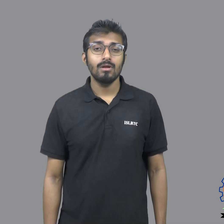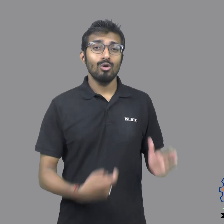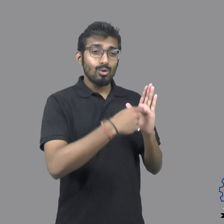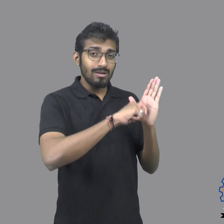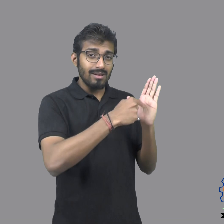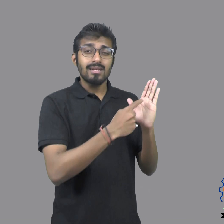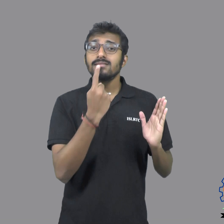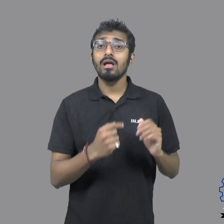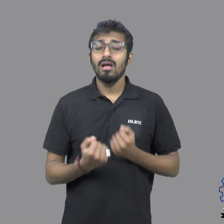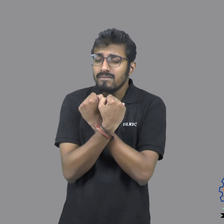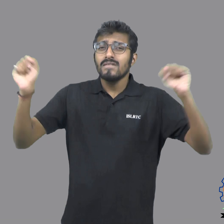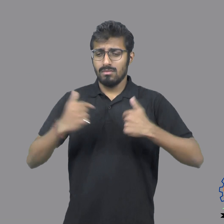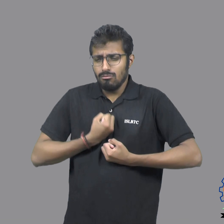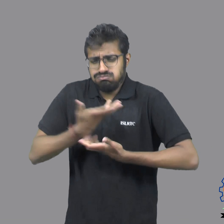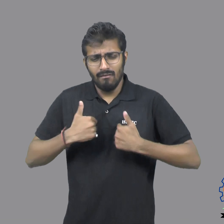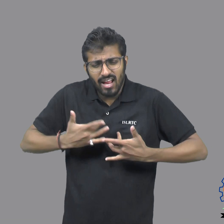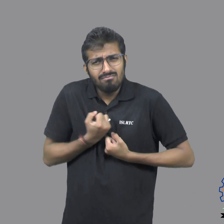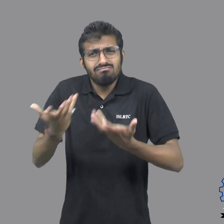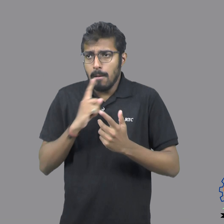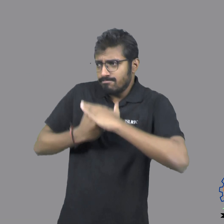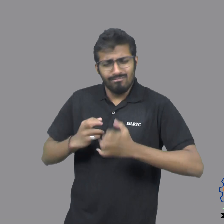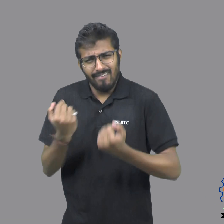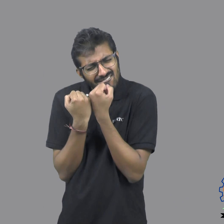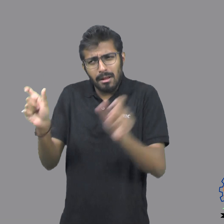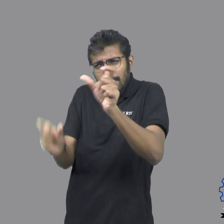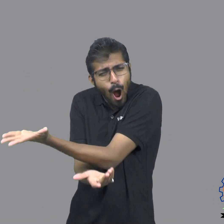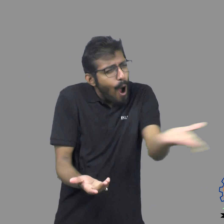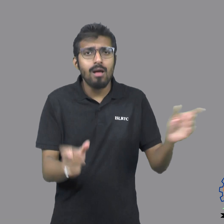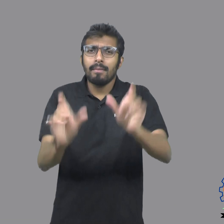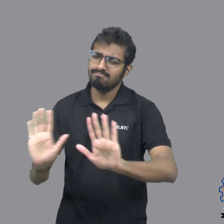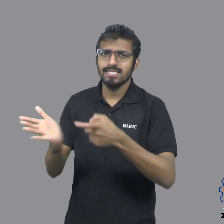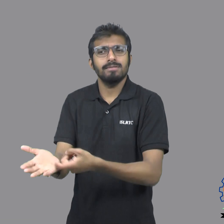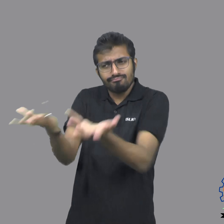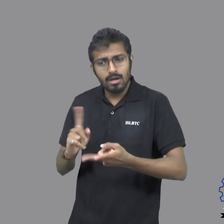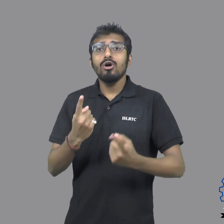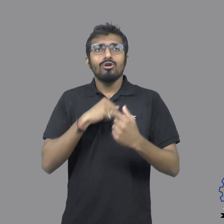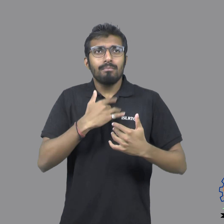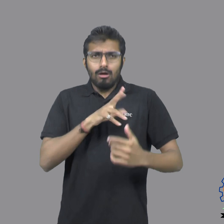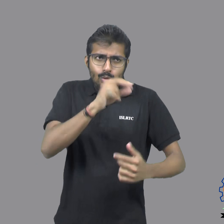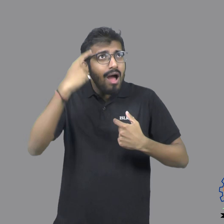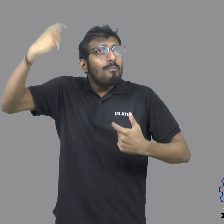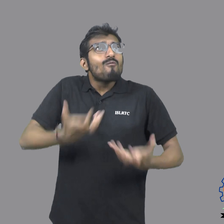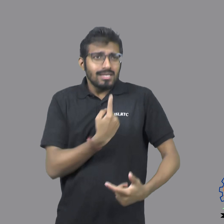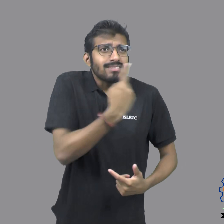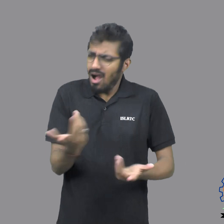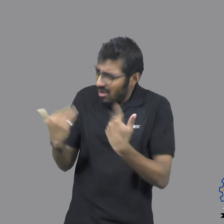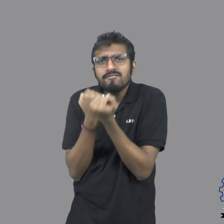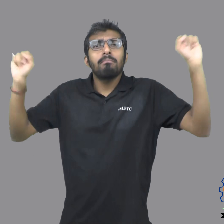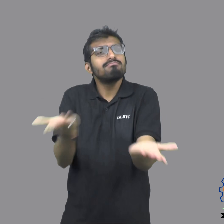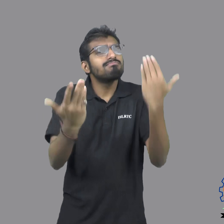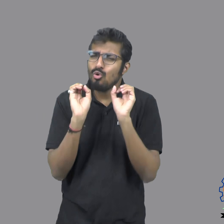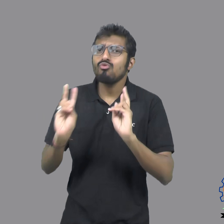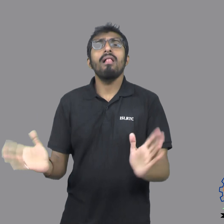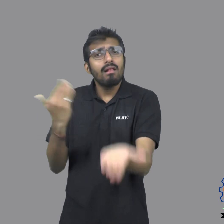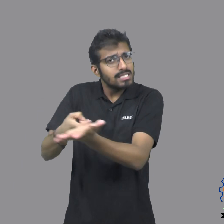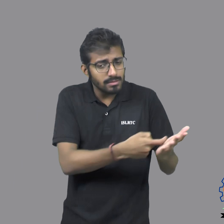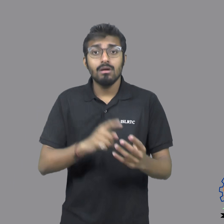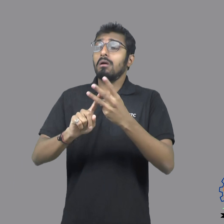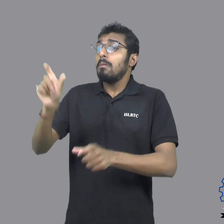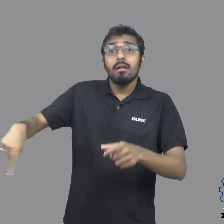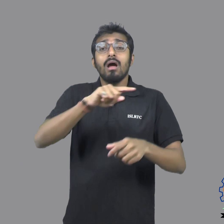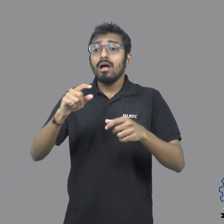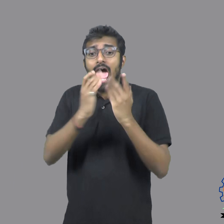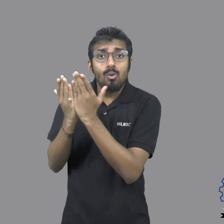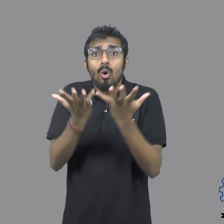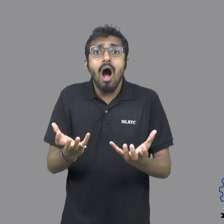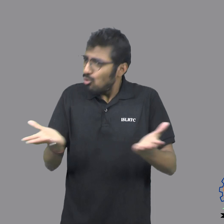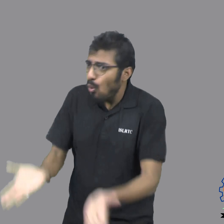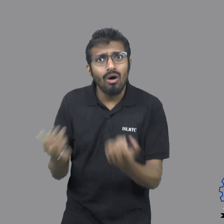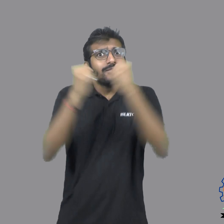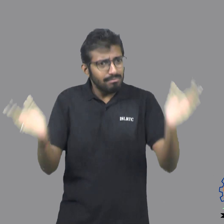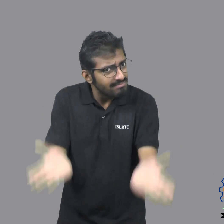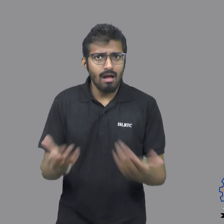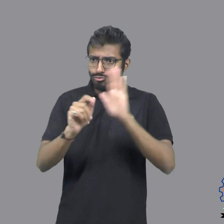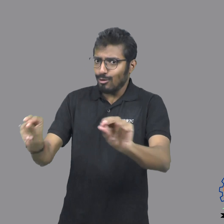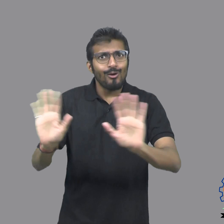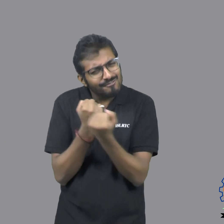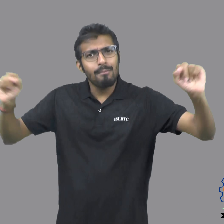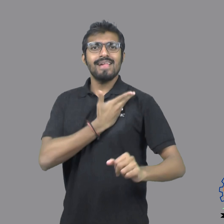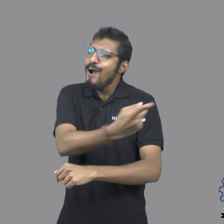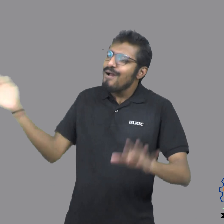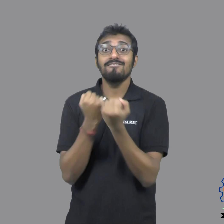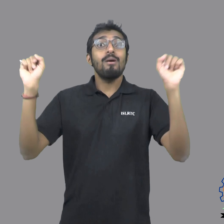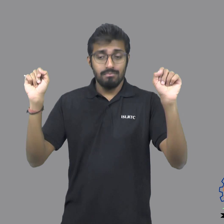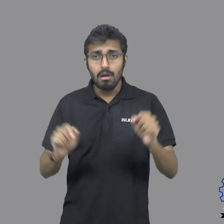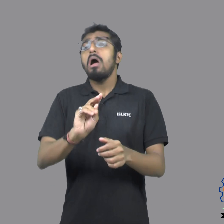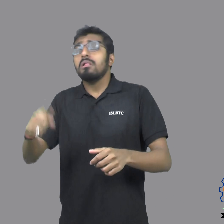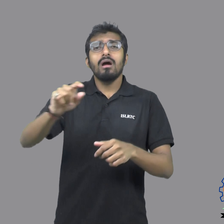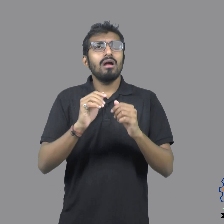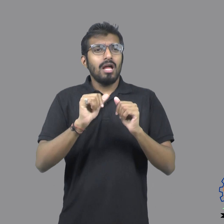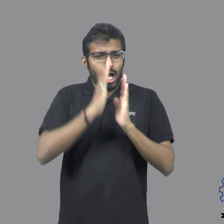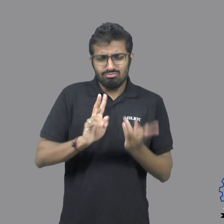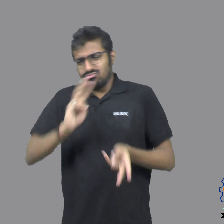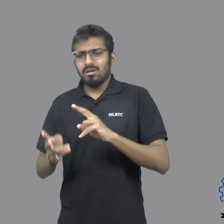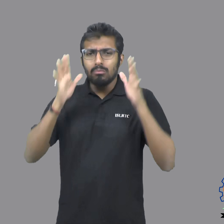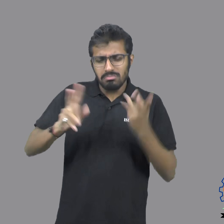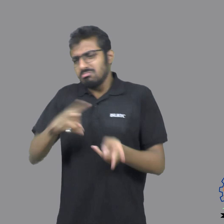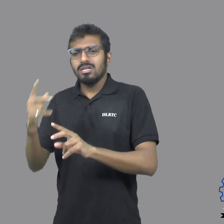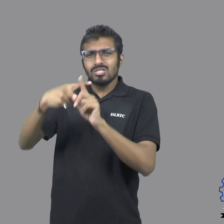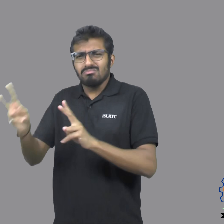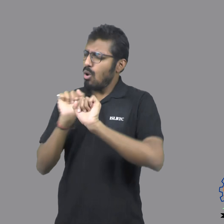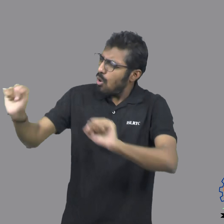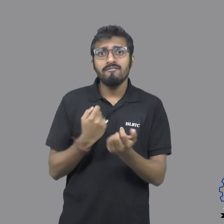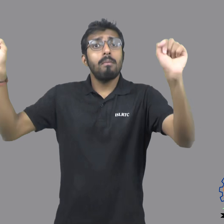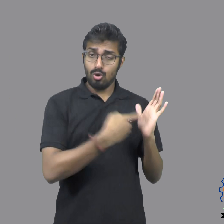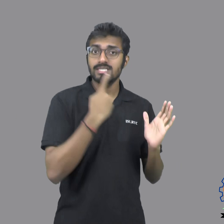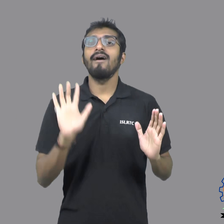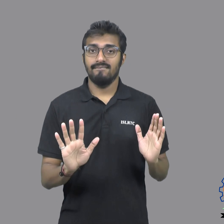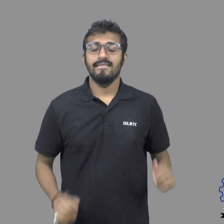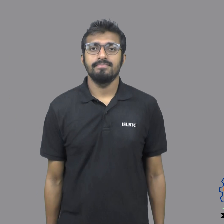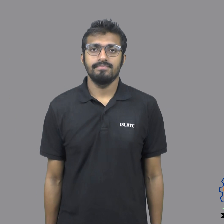Freedom